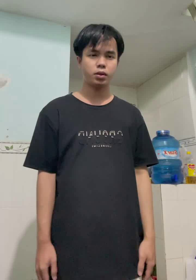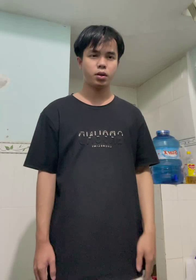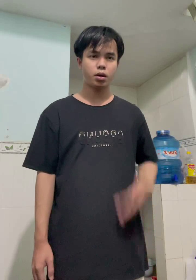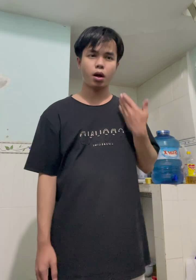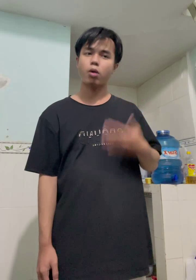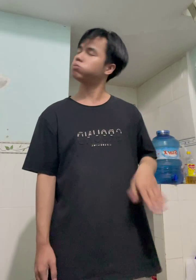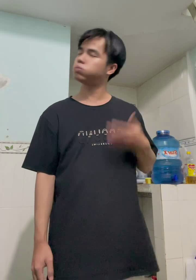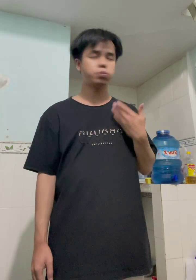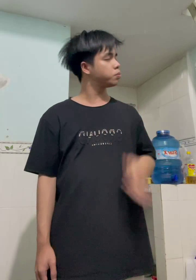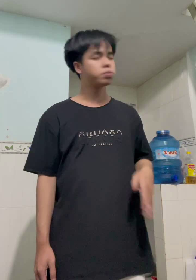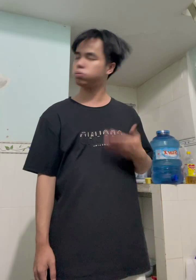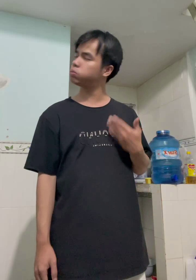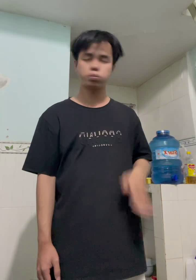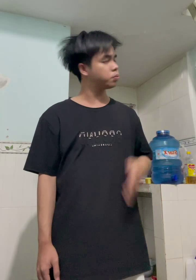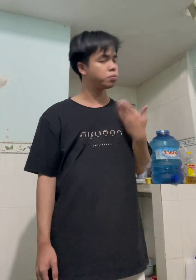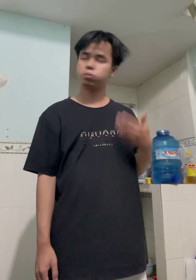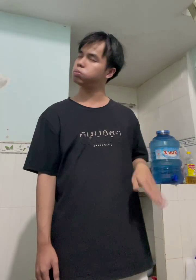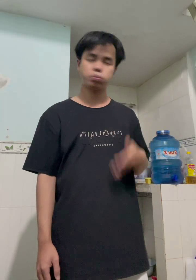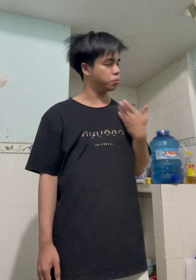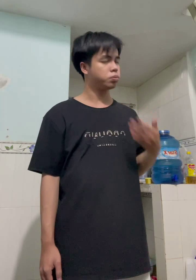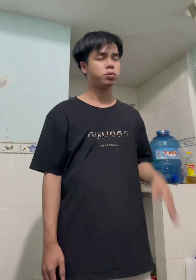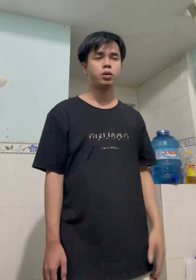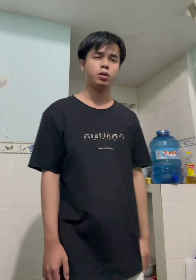nong